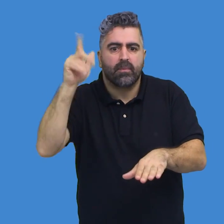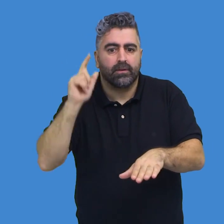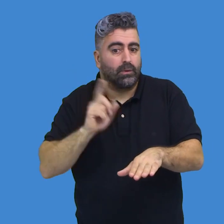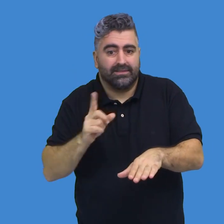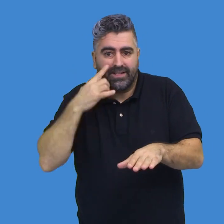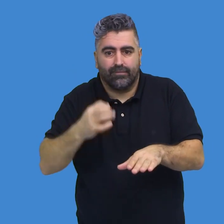no